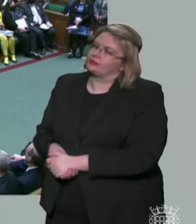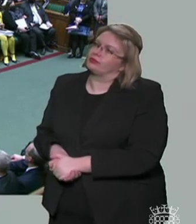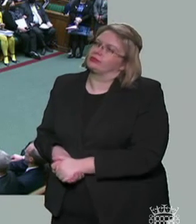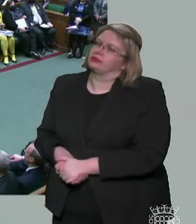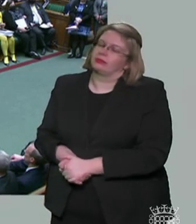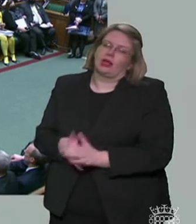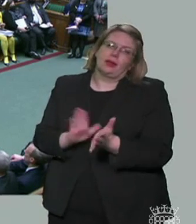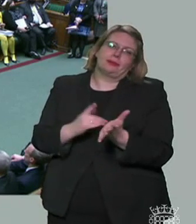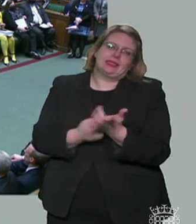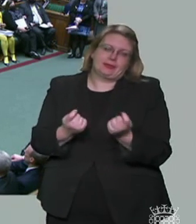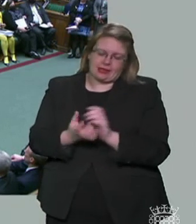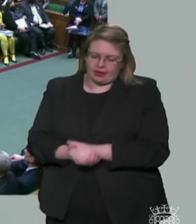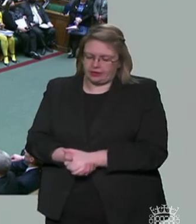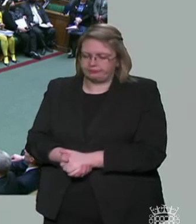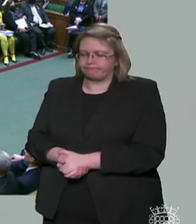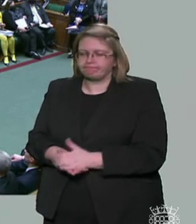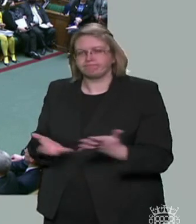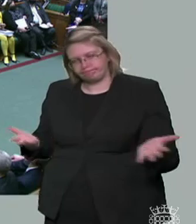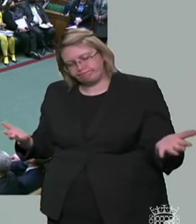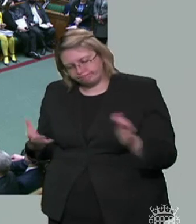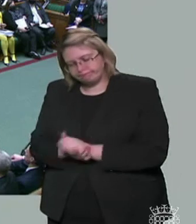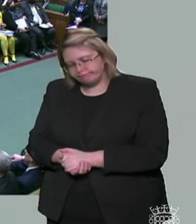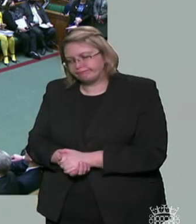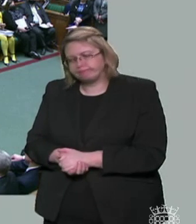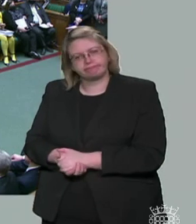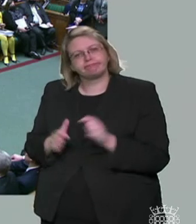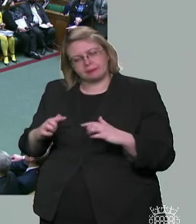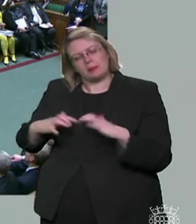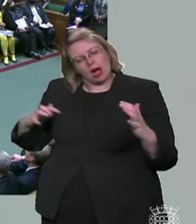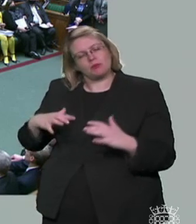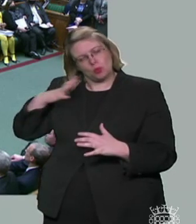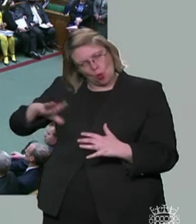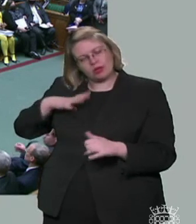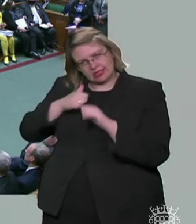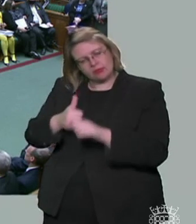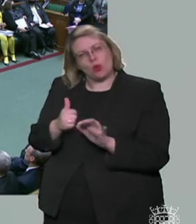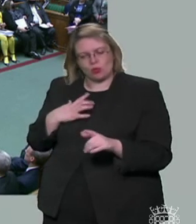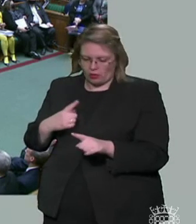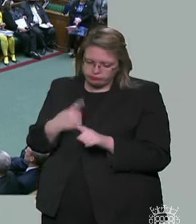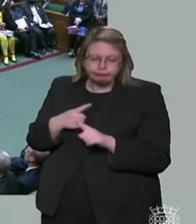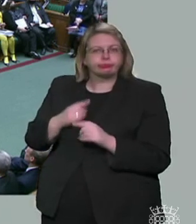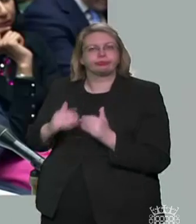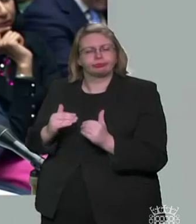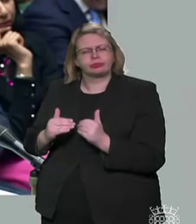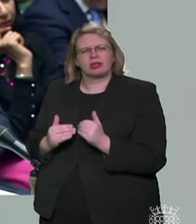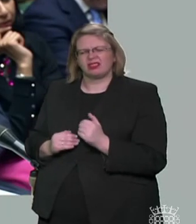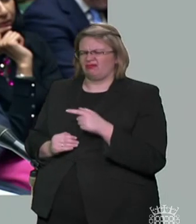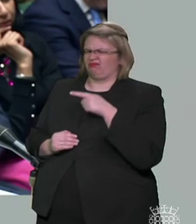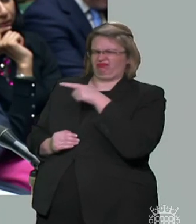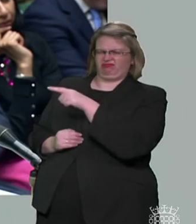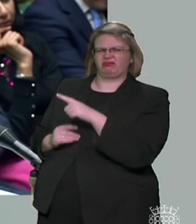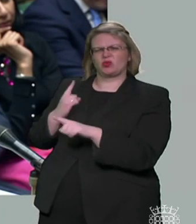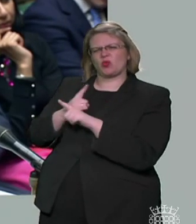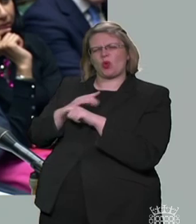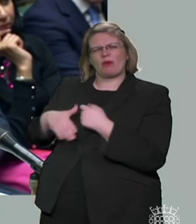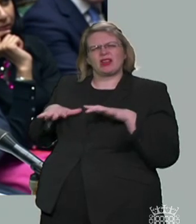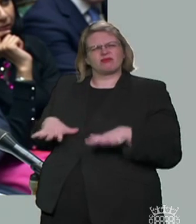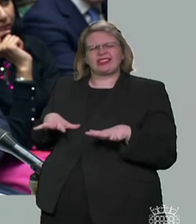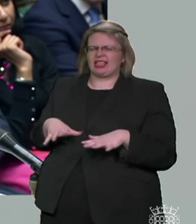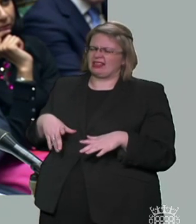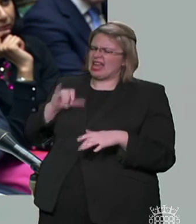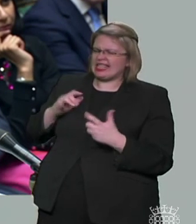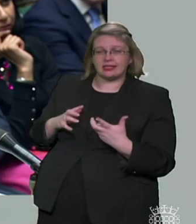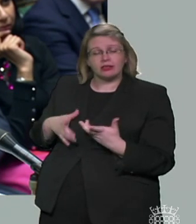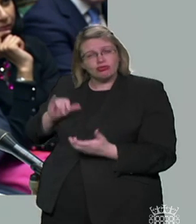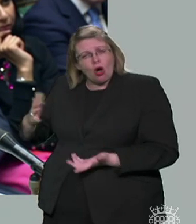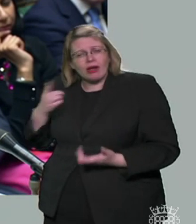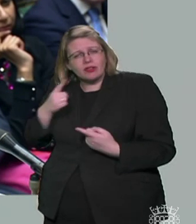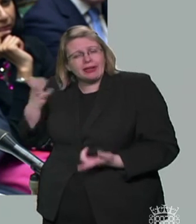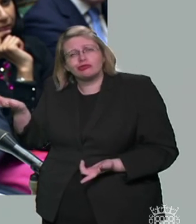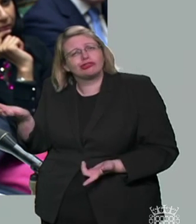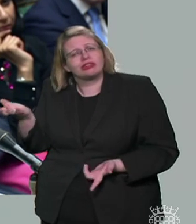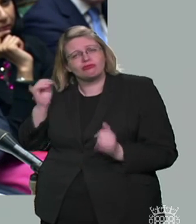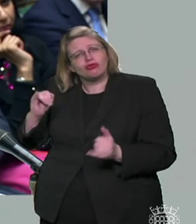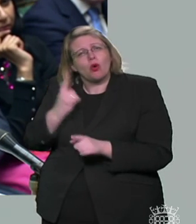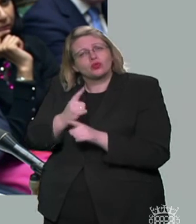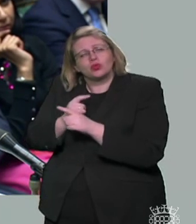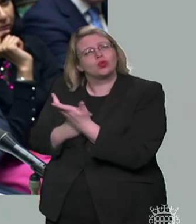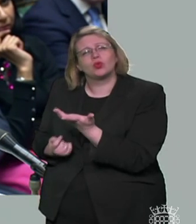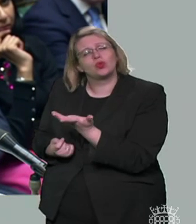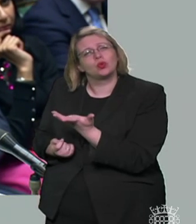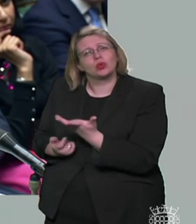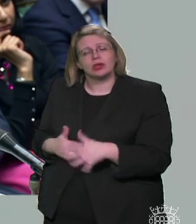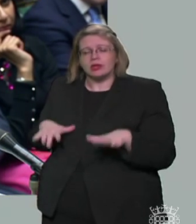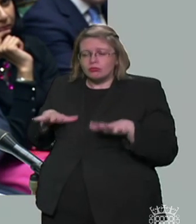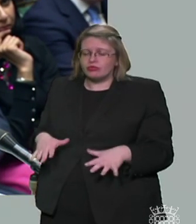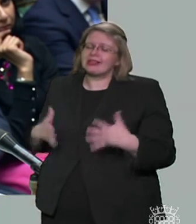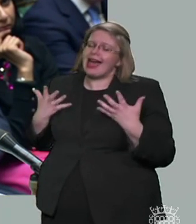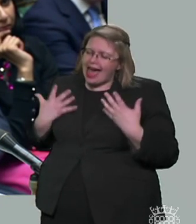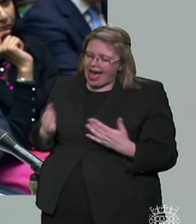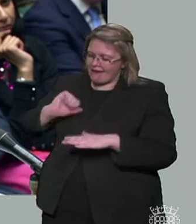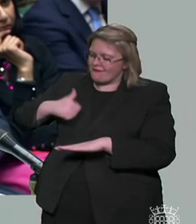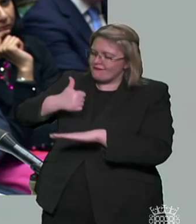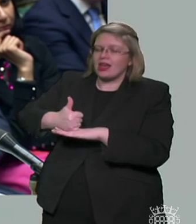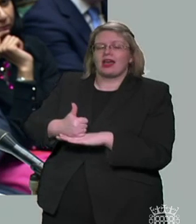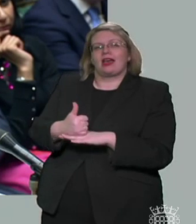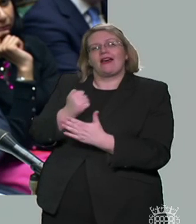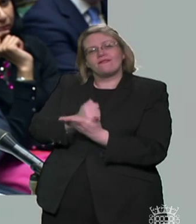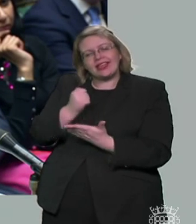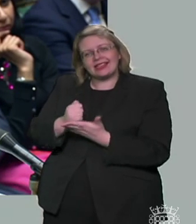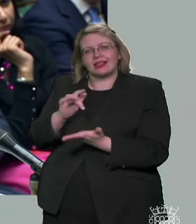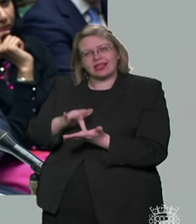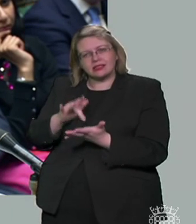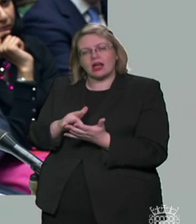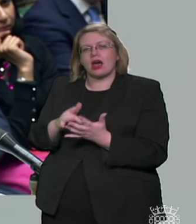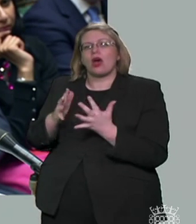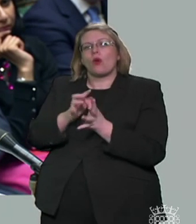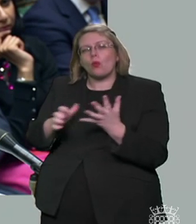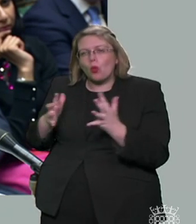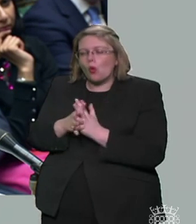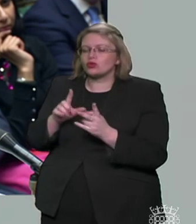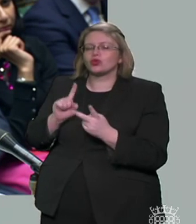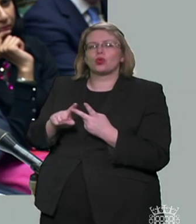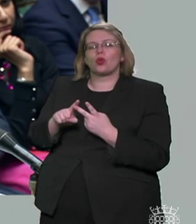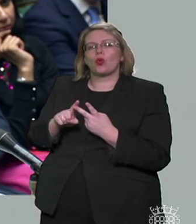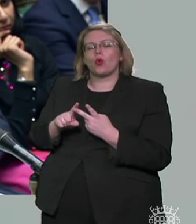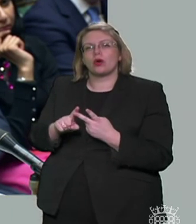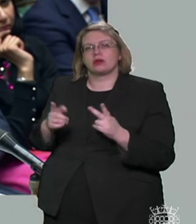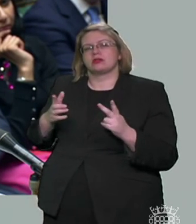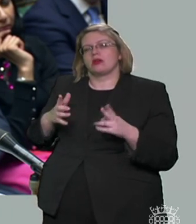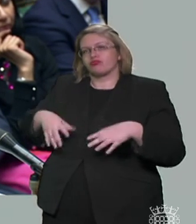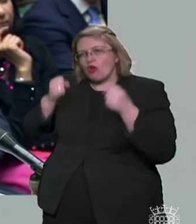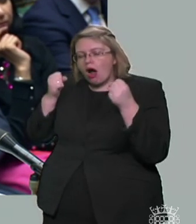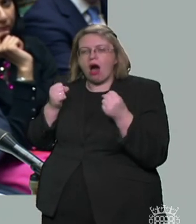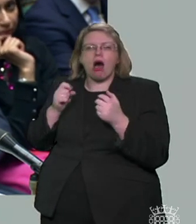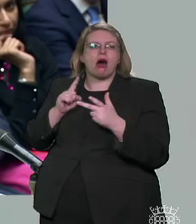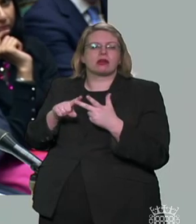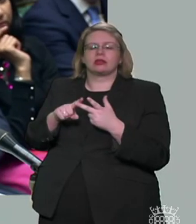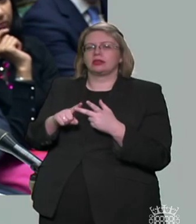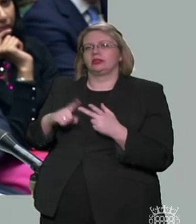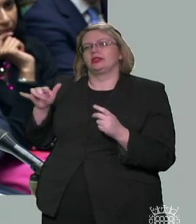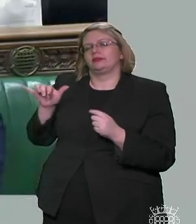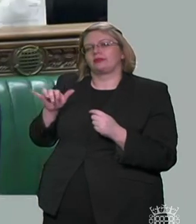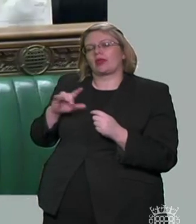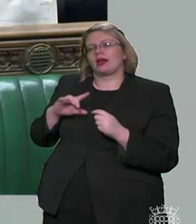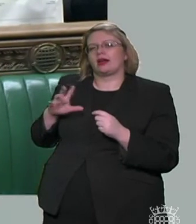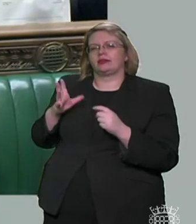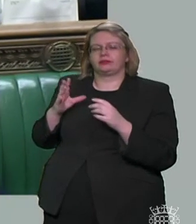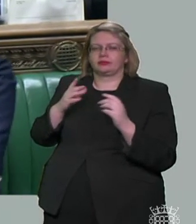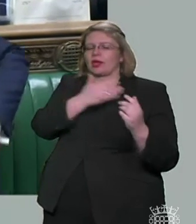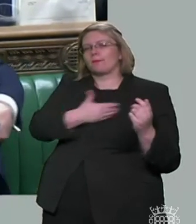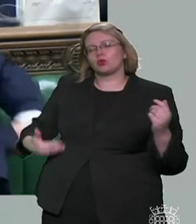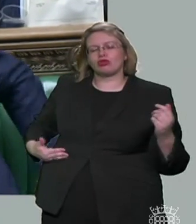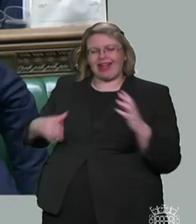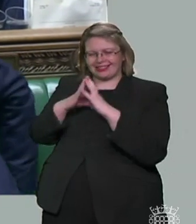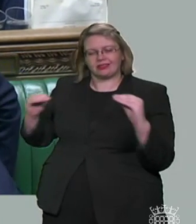I thank the right honourable Gentleman very much. The whole House wants to do as much as we can as fast as possible, but what he says about the UK is, I am afraid, completely wrong, because we have visa centres open in Warsaw, Budapest, Prague, Rzeszów in Poland, Chi inău in Moldova, Bucharest and elsewhere.